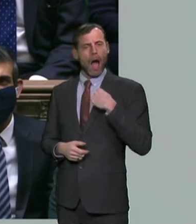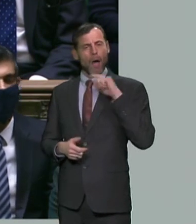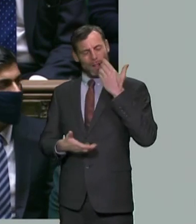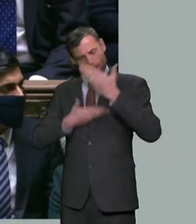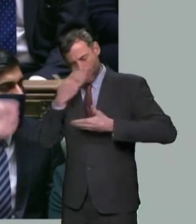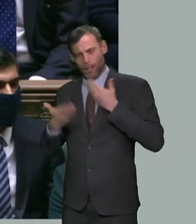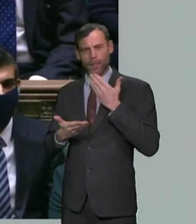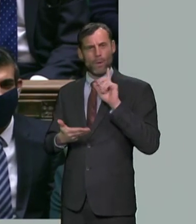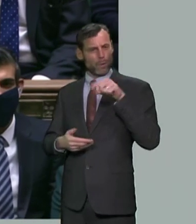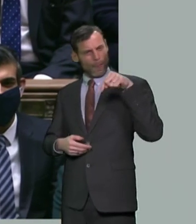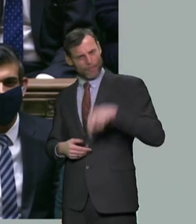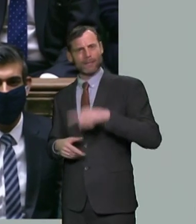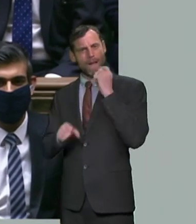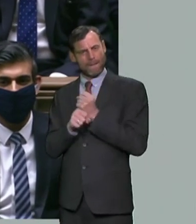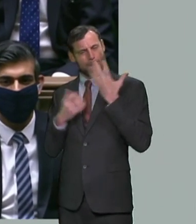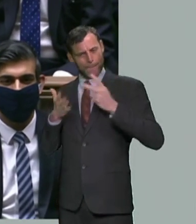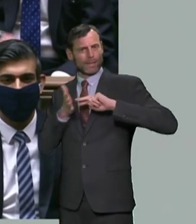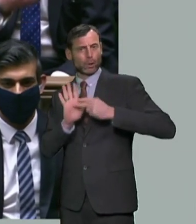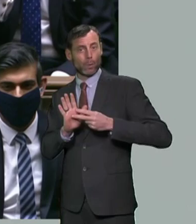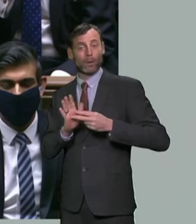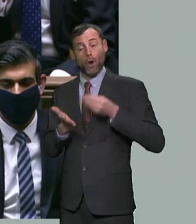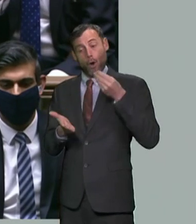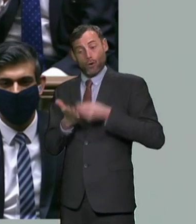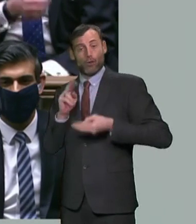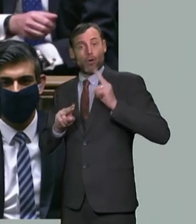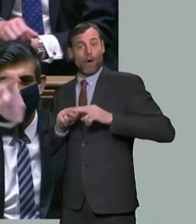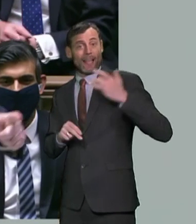We have been cutting the cost of living and helping them with the living wage.